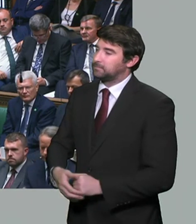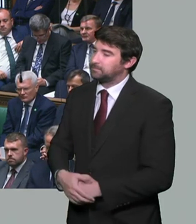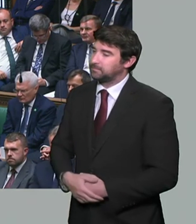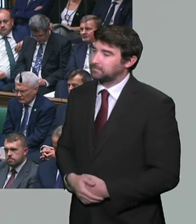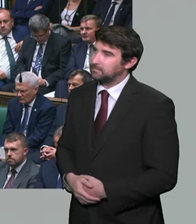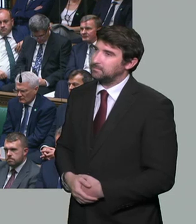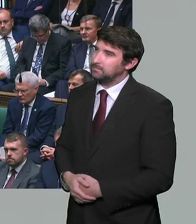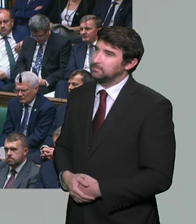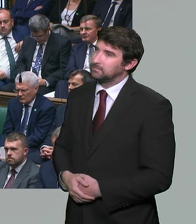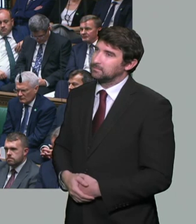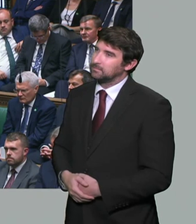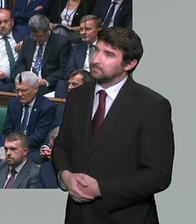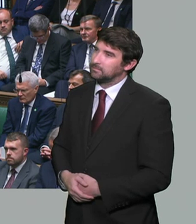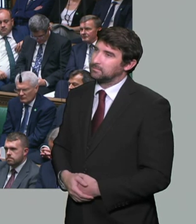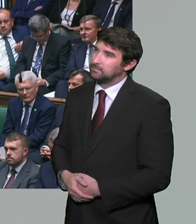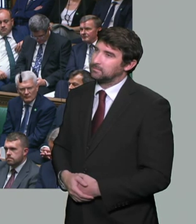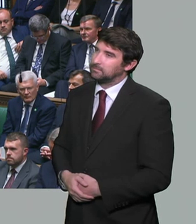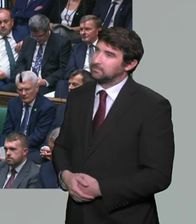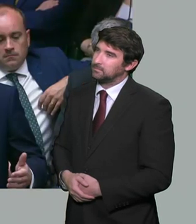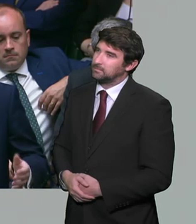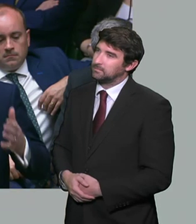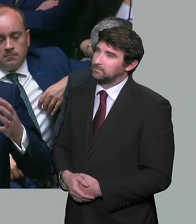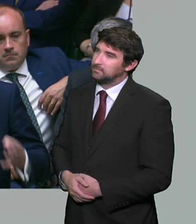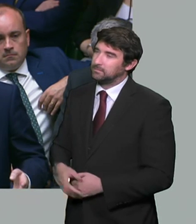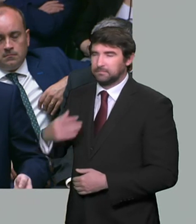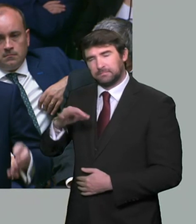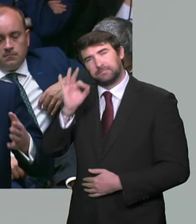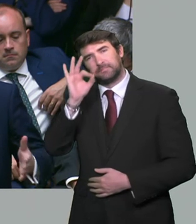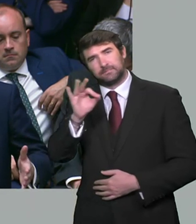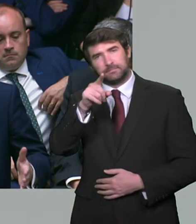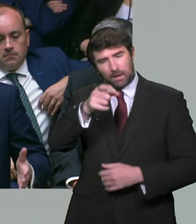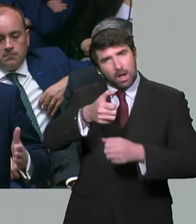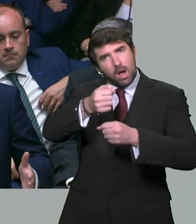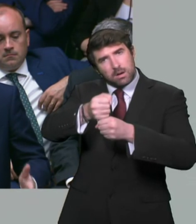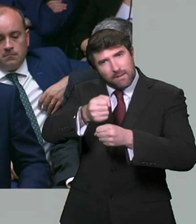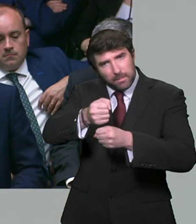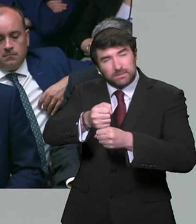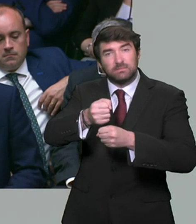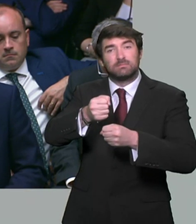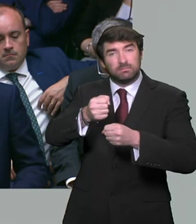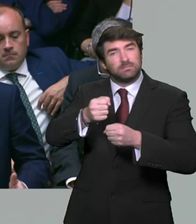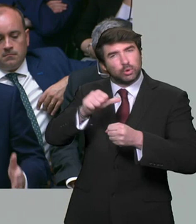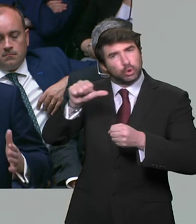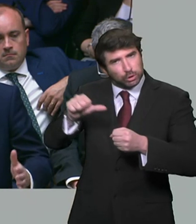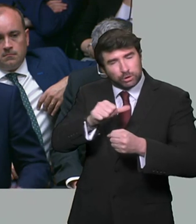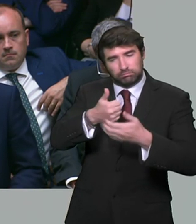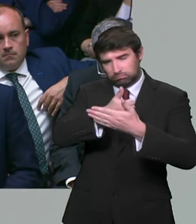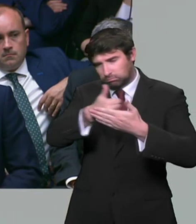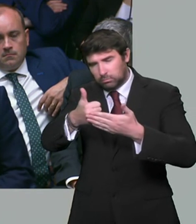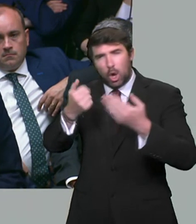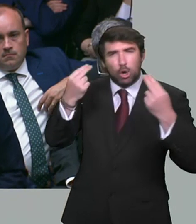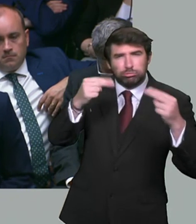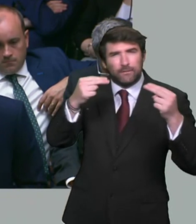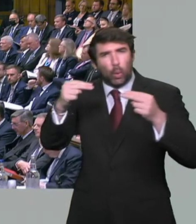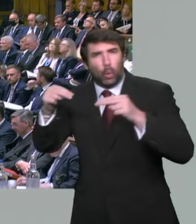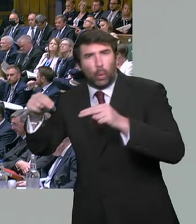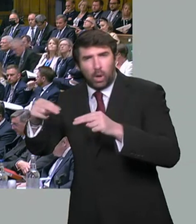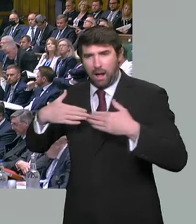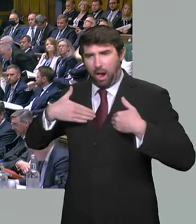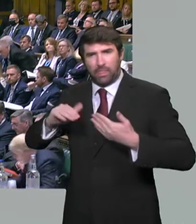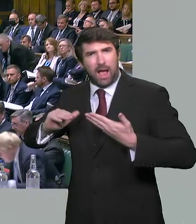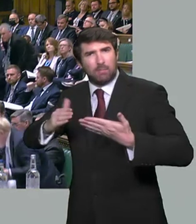Can the Prime Minister confirm what action the Government are taking to implement regular reviews of healthcare provision to meet the future needs of my constituency?